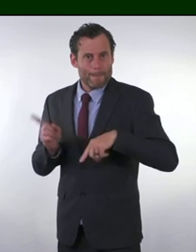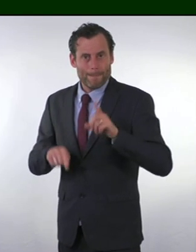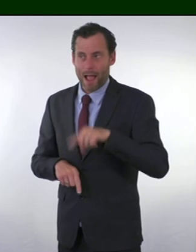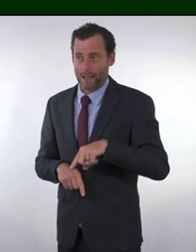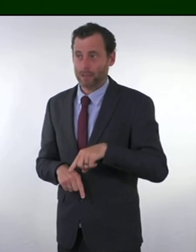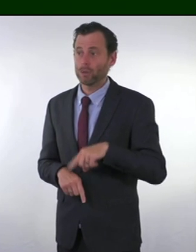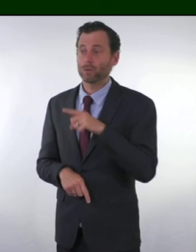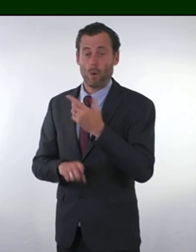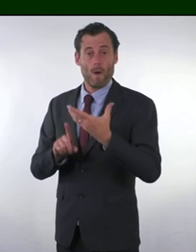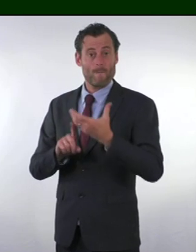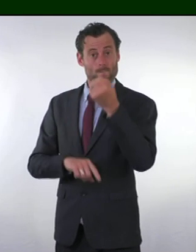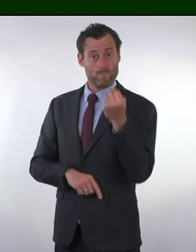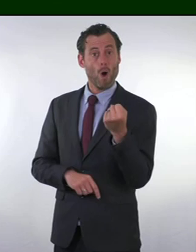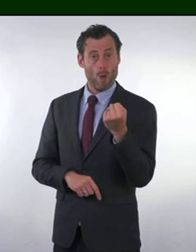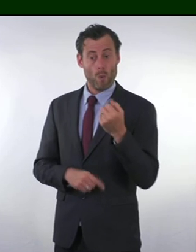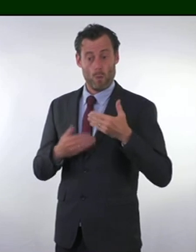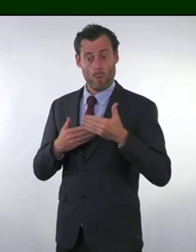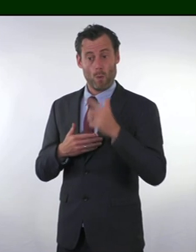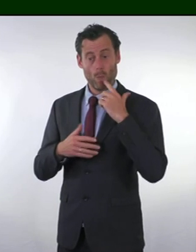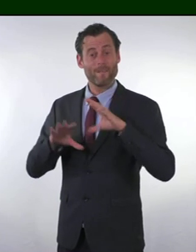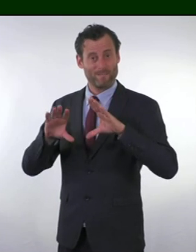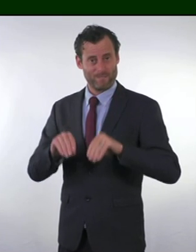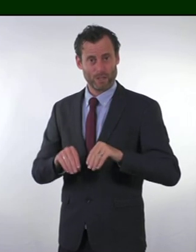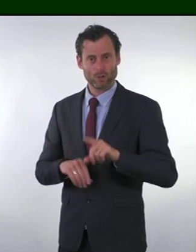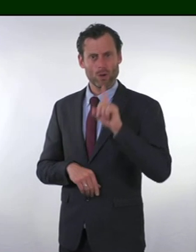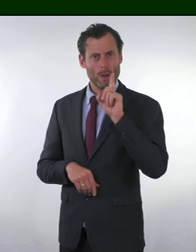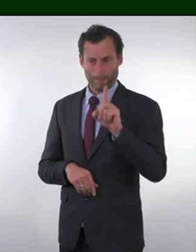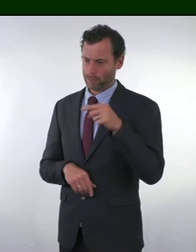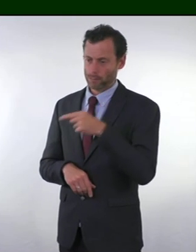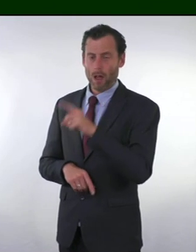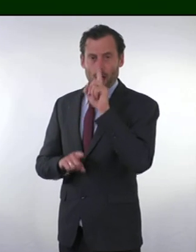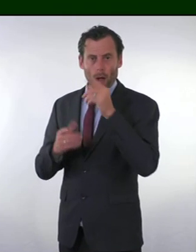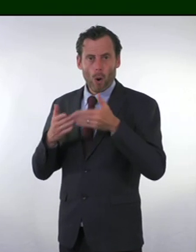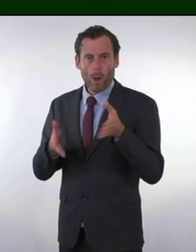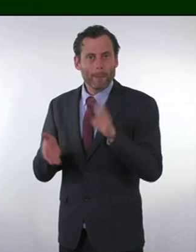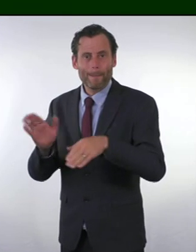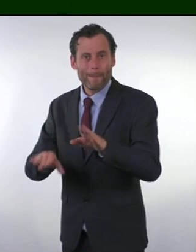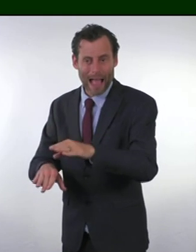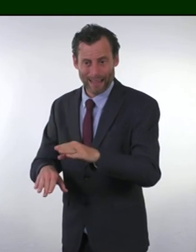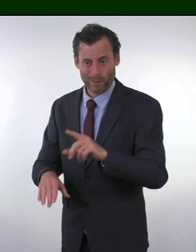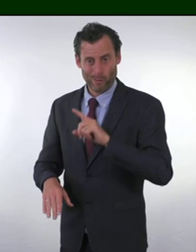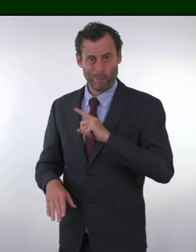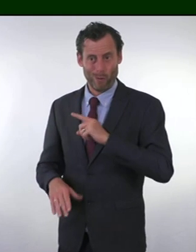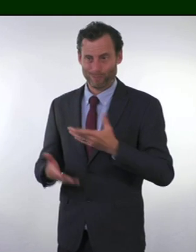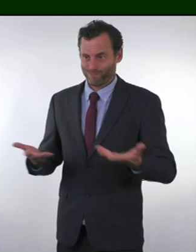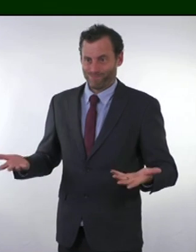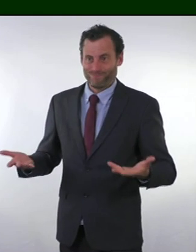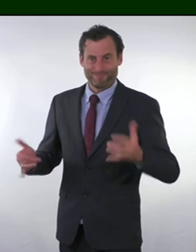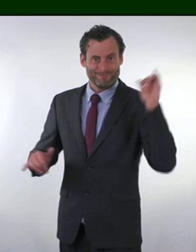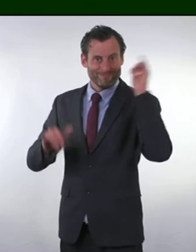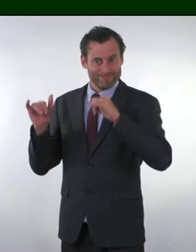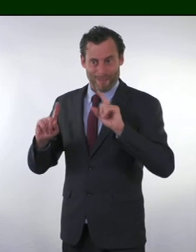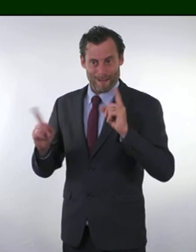Furlough is going to end, but his job retention bonus will not be available to them because they cannot go back to their usual work at the moment.